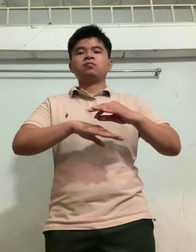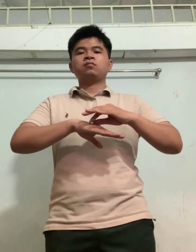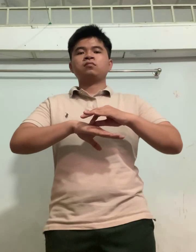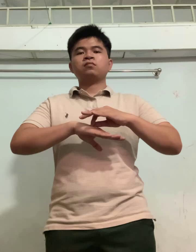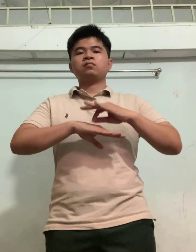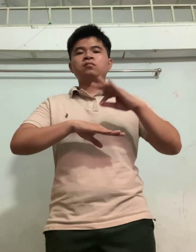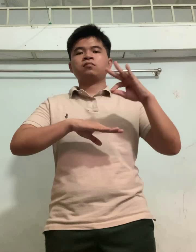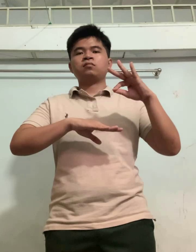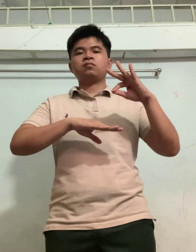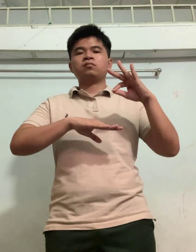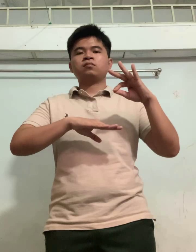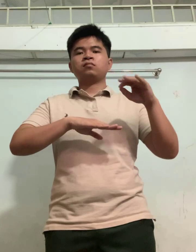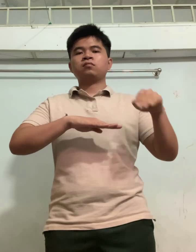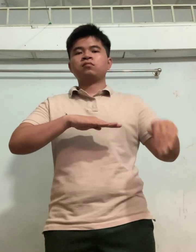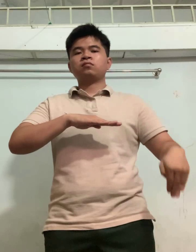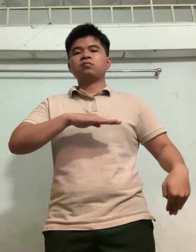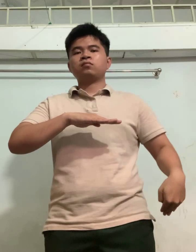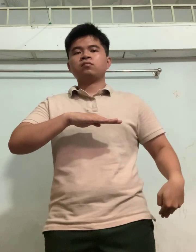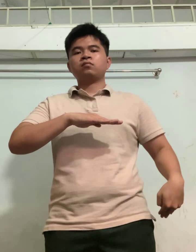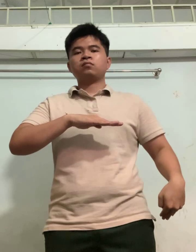tuan sau